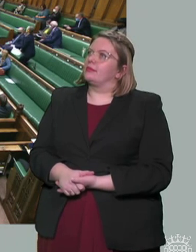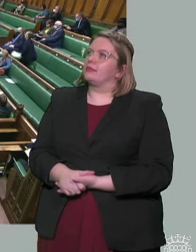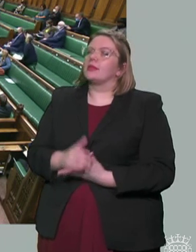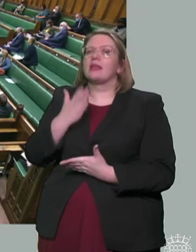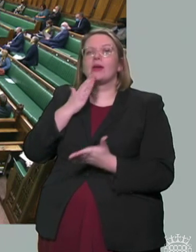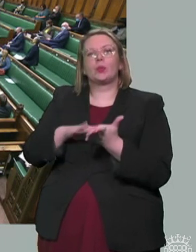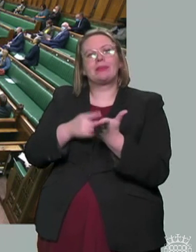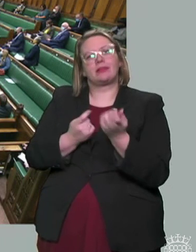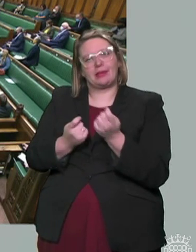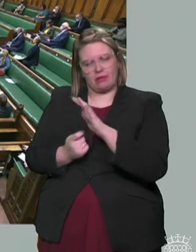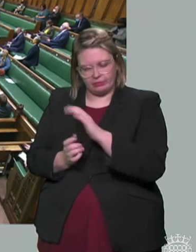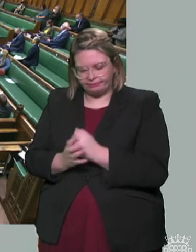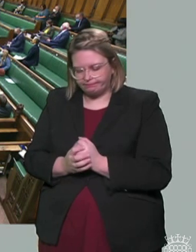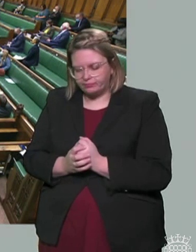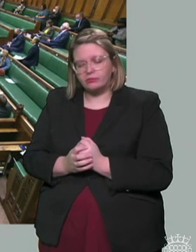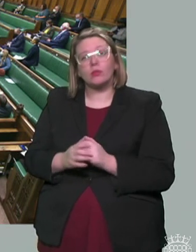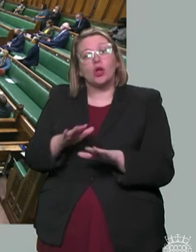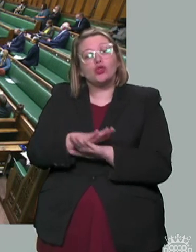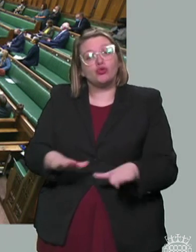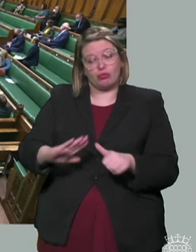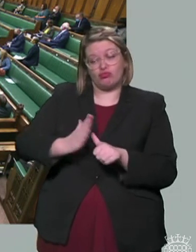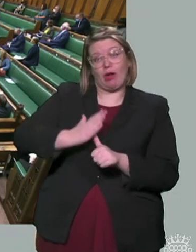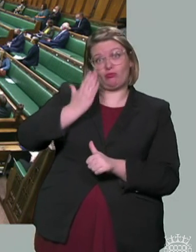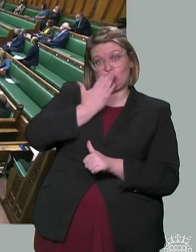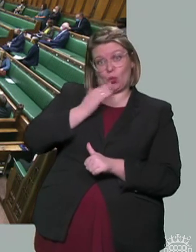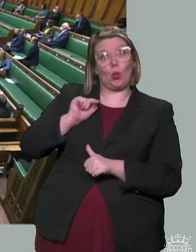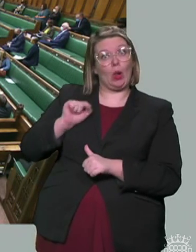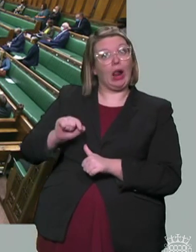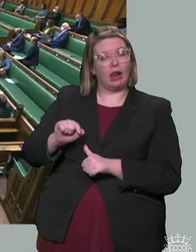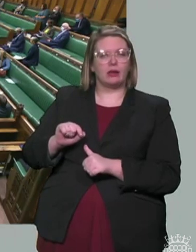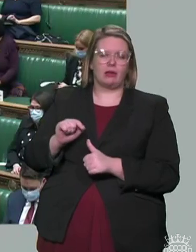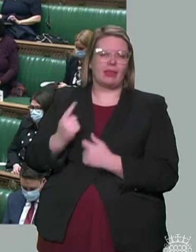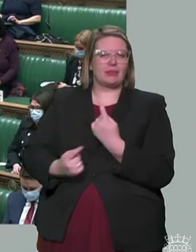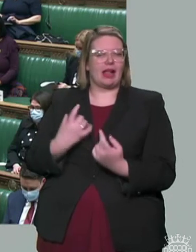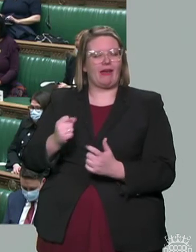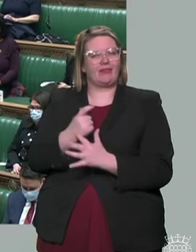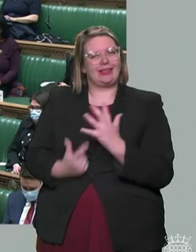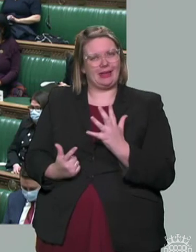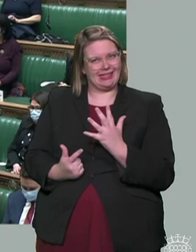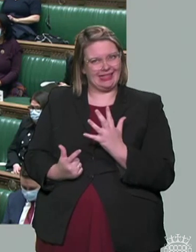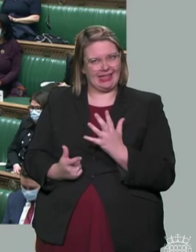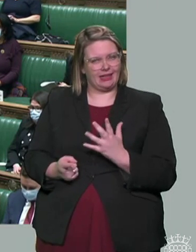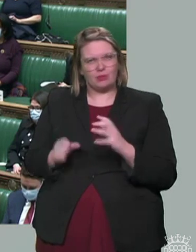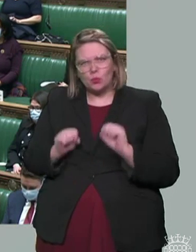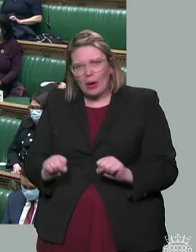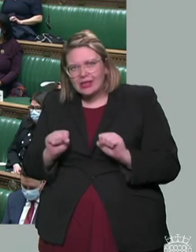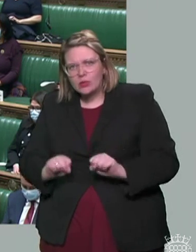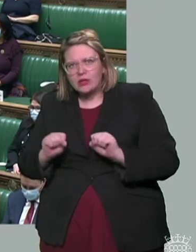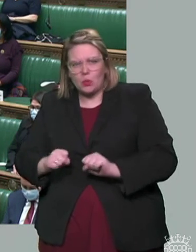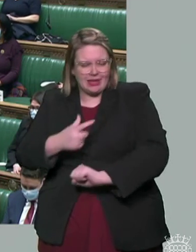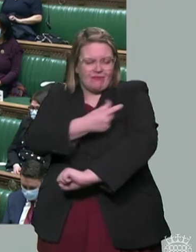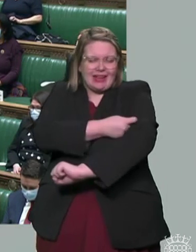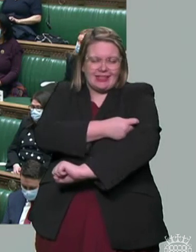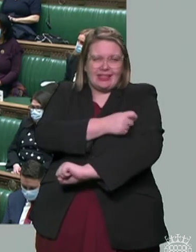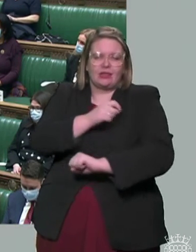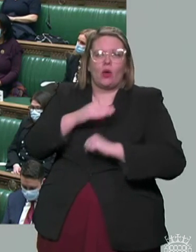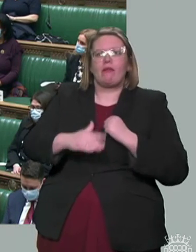Parents of children who are of primary school age and have disabilities will have been disappointed not to hear in the statement about a roll-out of the vaccine for five to 11-year-olds.